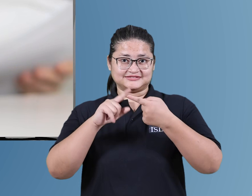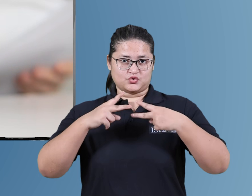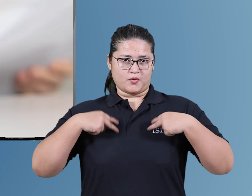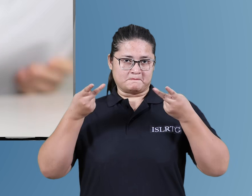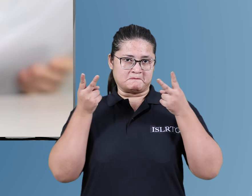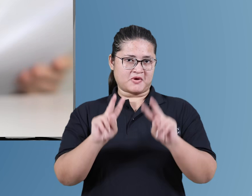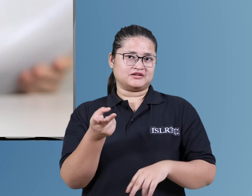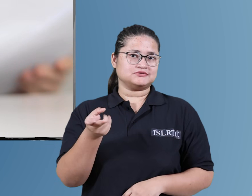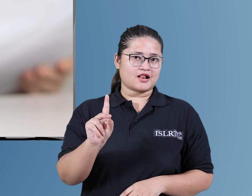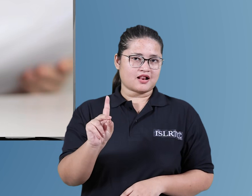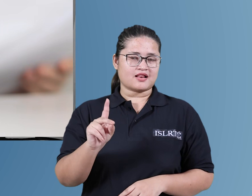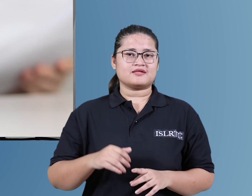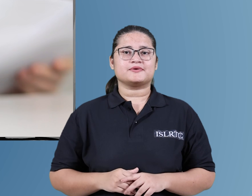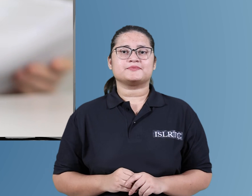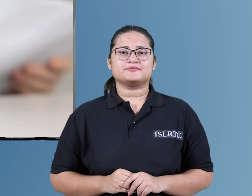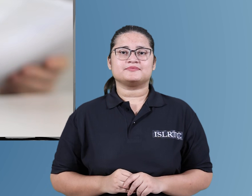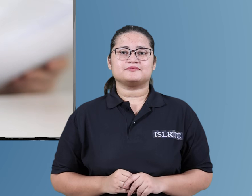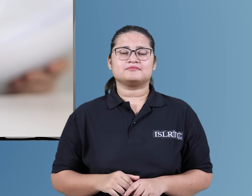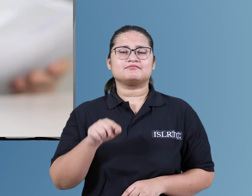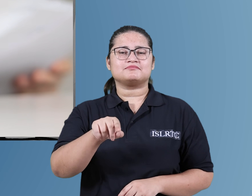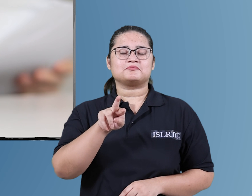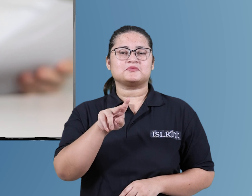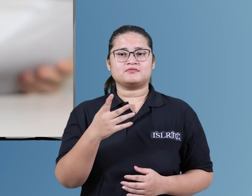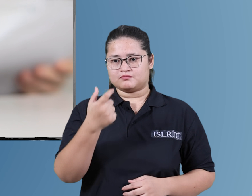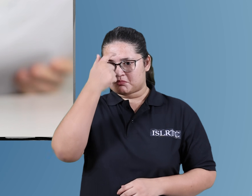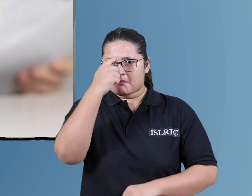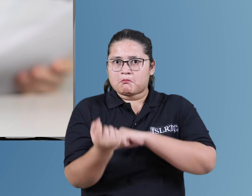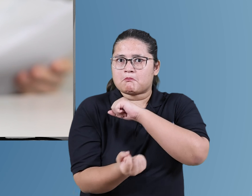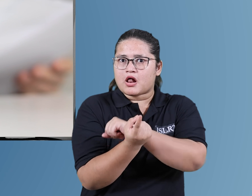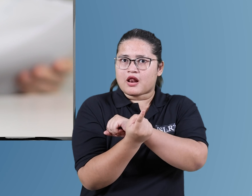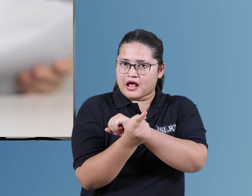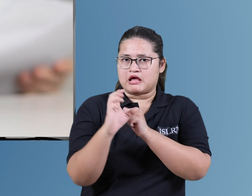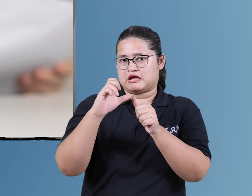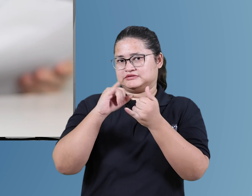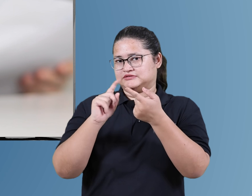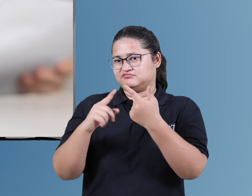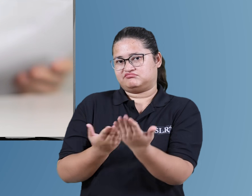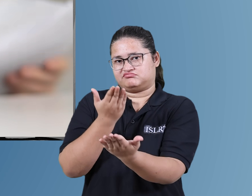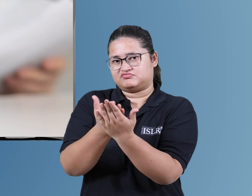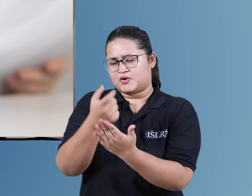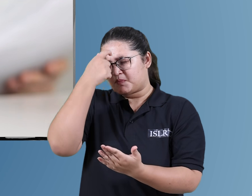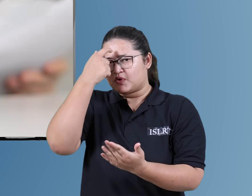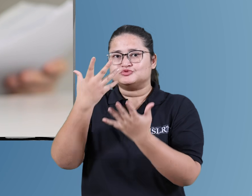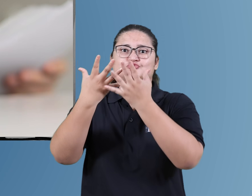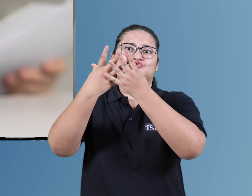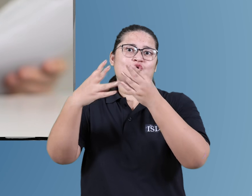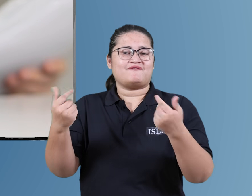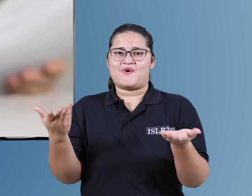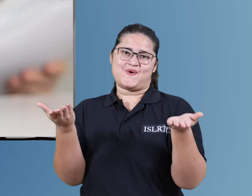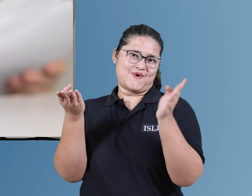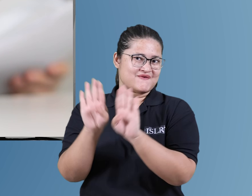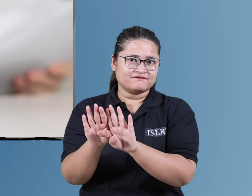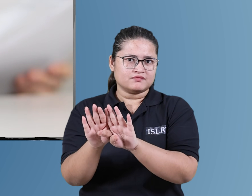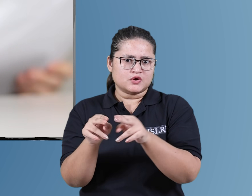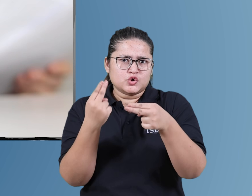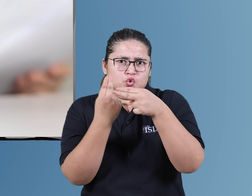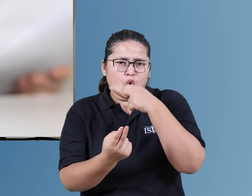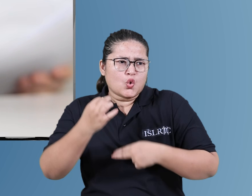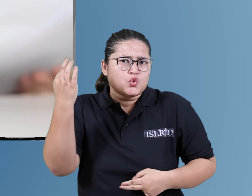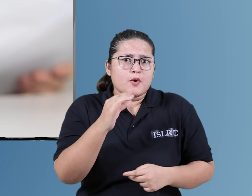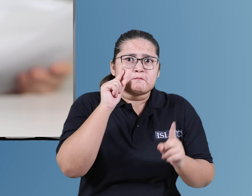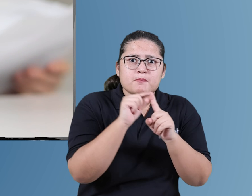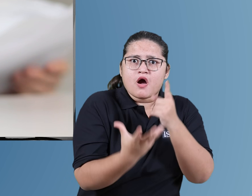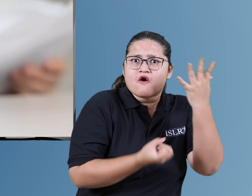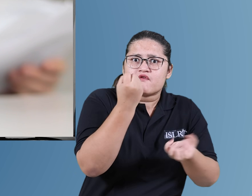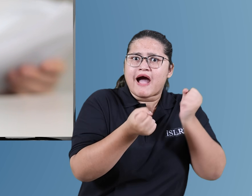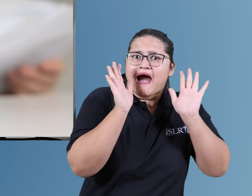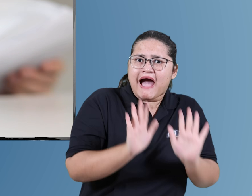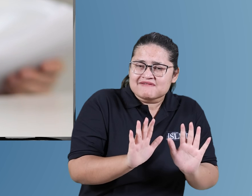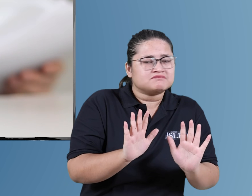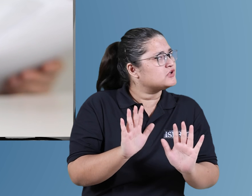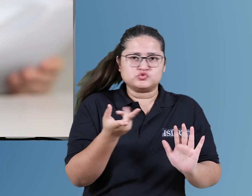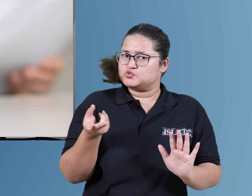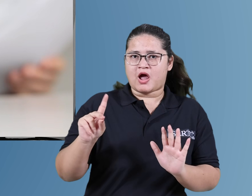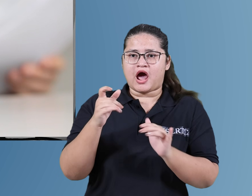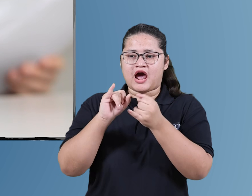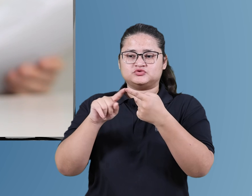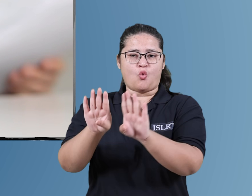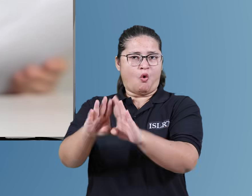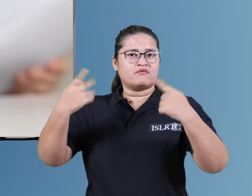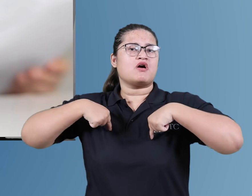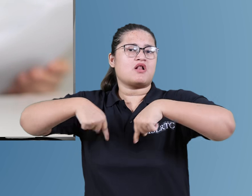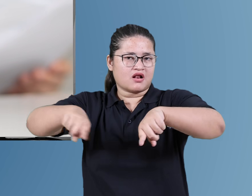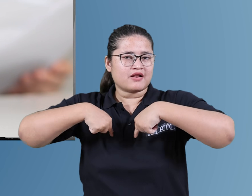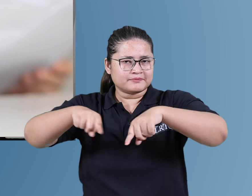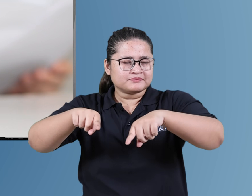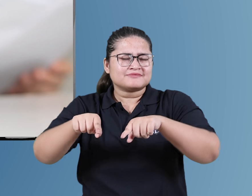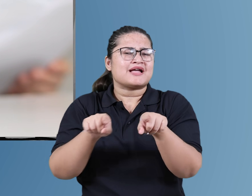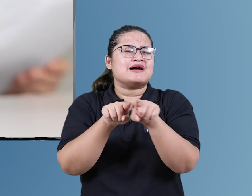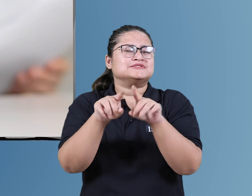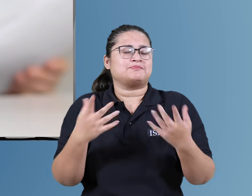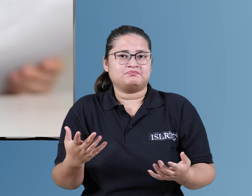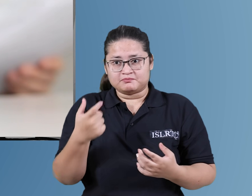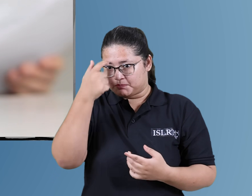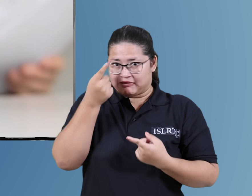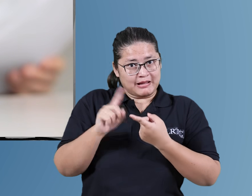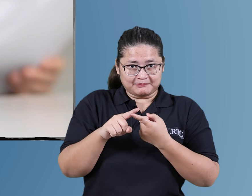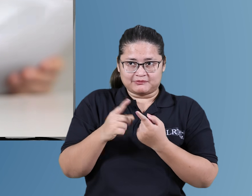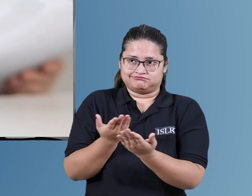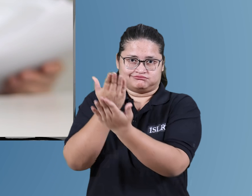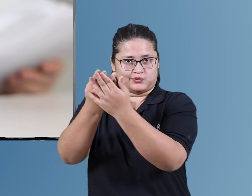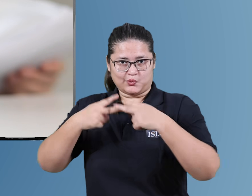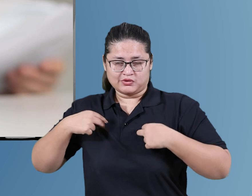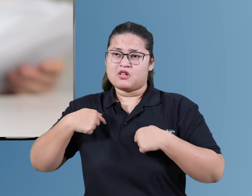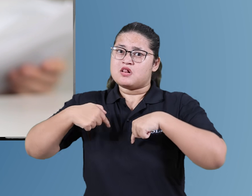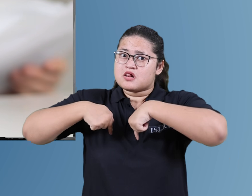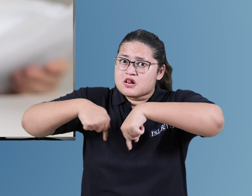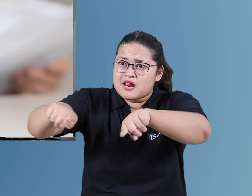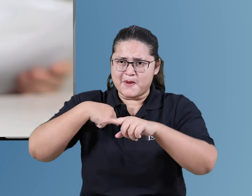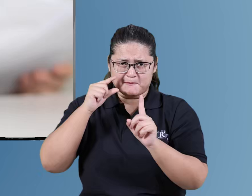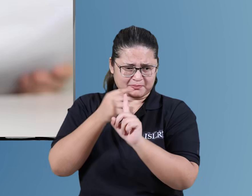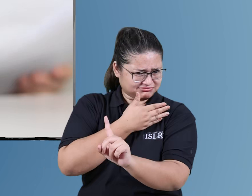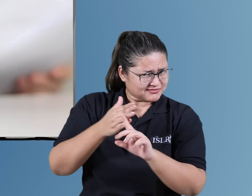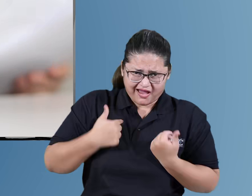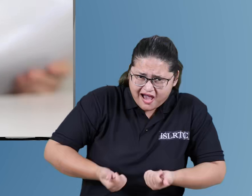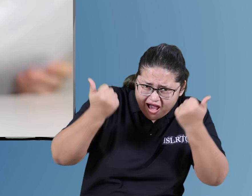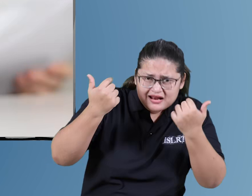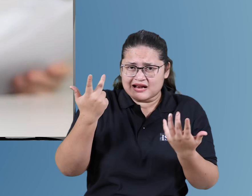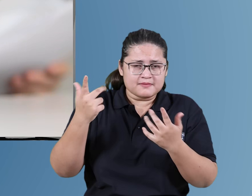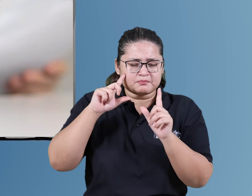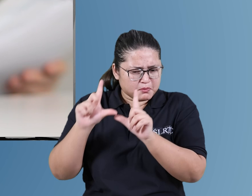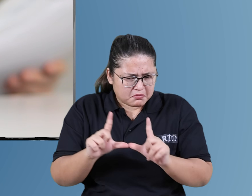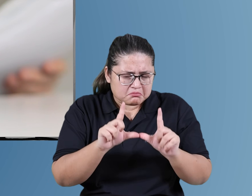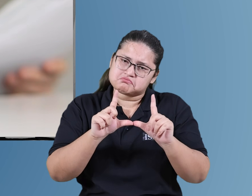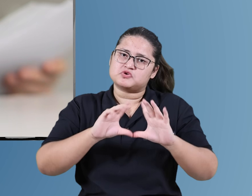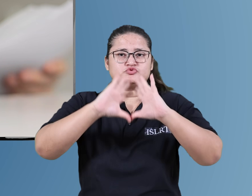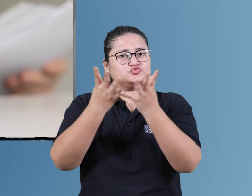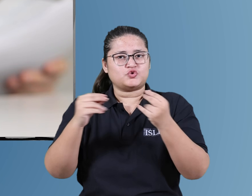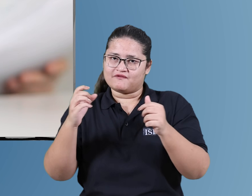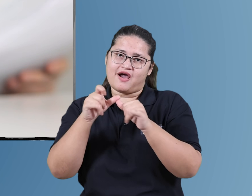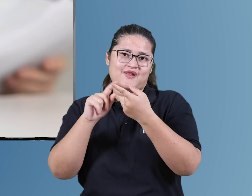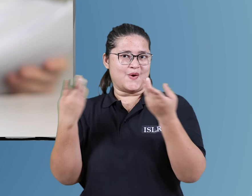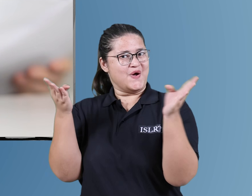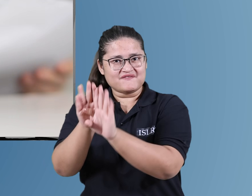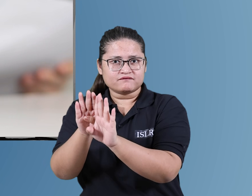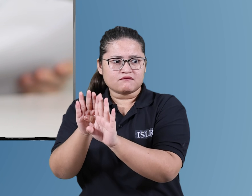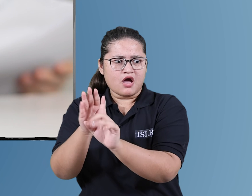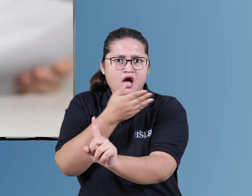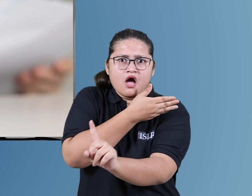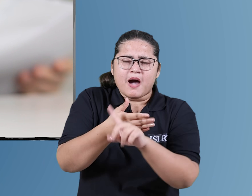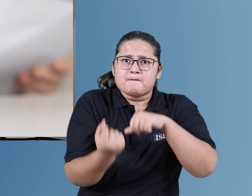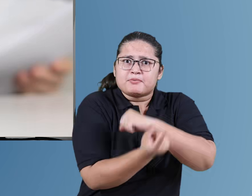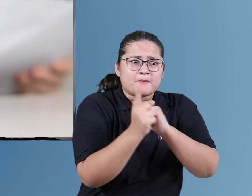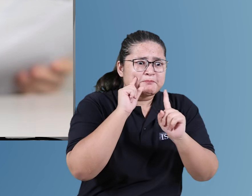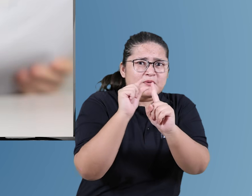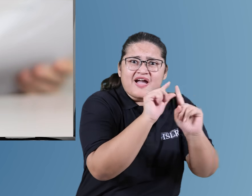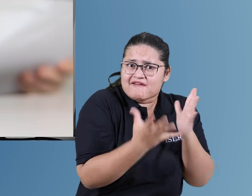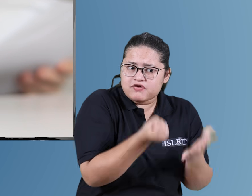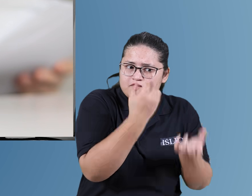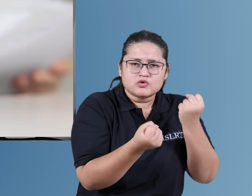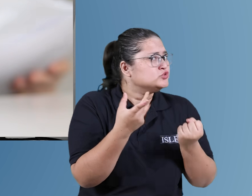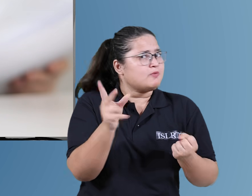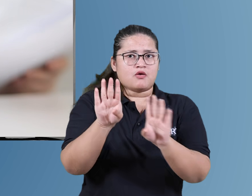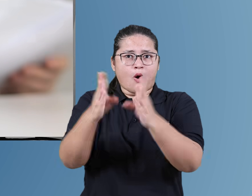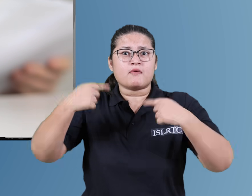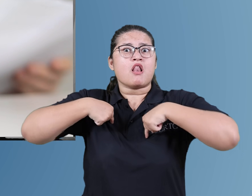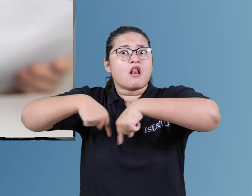Retrial A retrial is a new trial of a court case that has already been tried before. This can happen if the original trial had problems, for instance, a mistake in the legal process